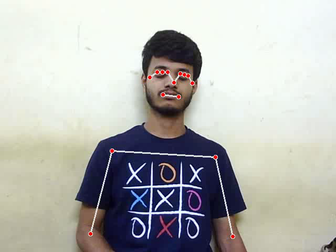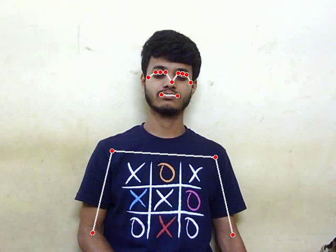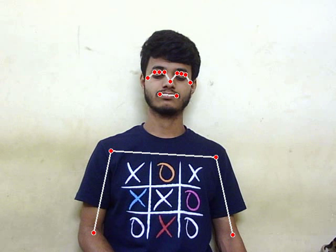your